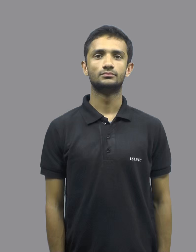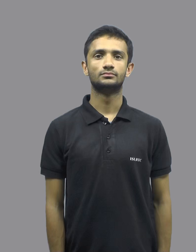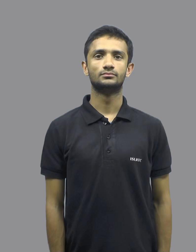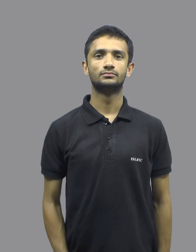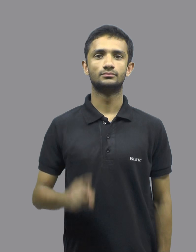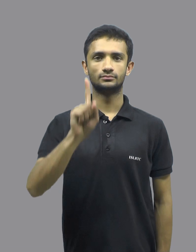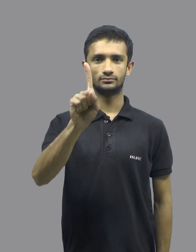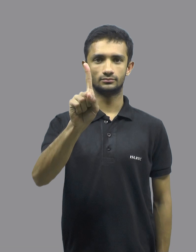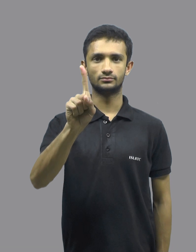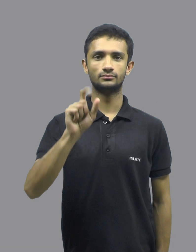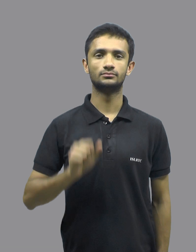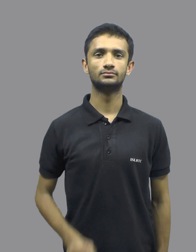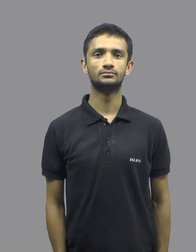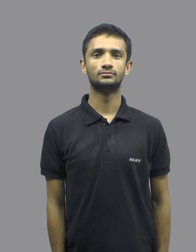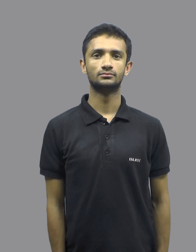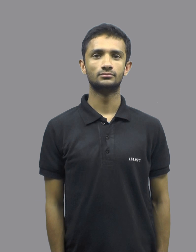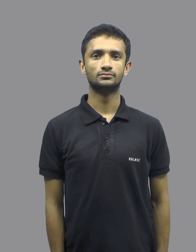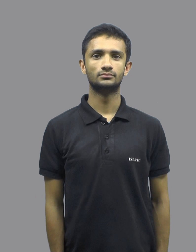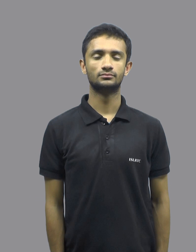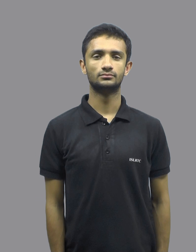1 One